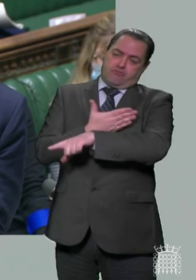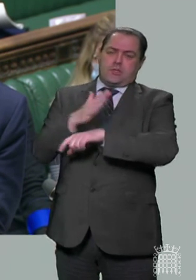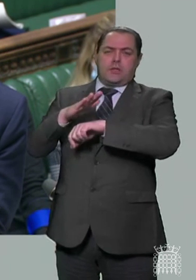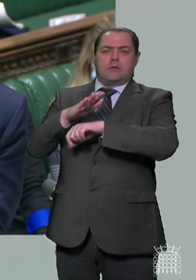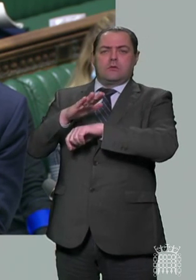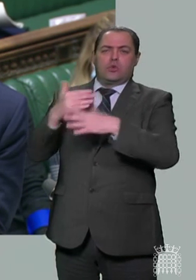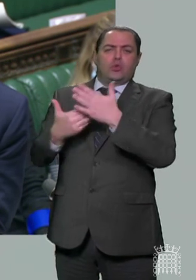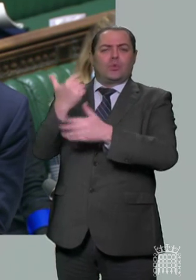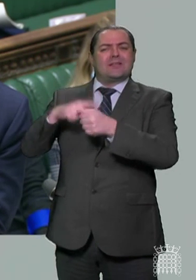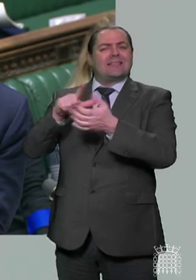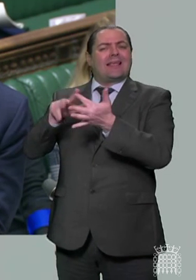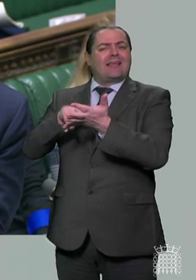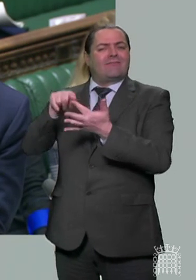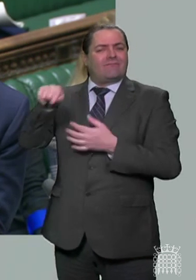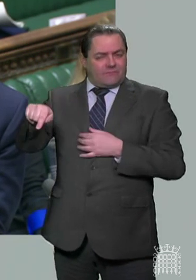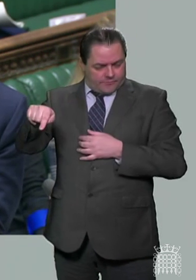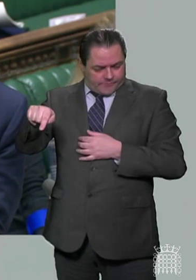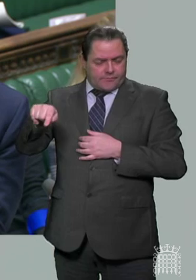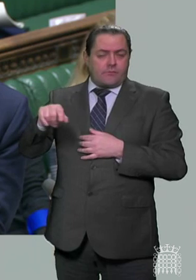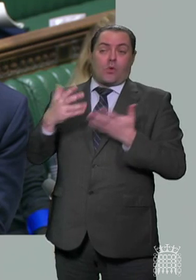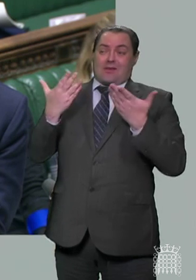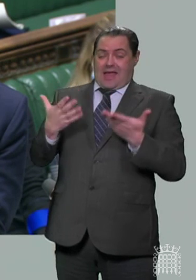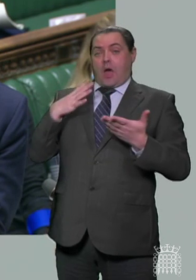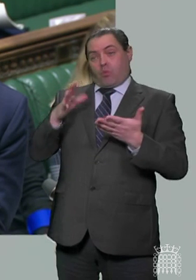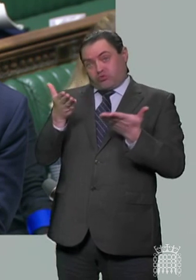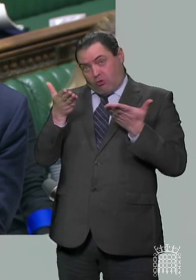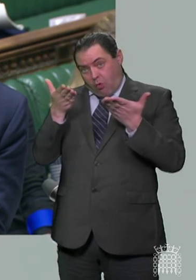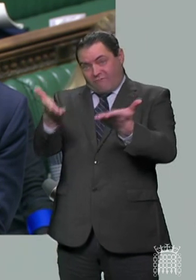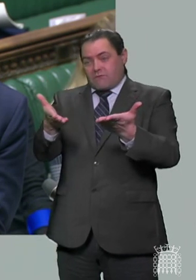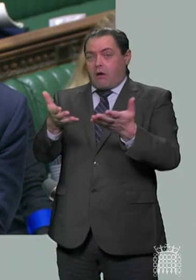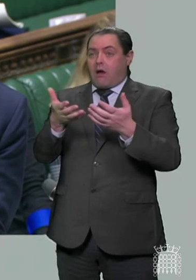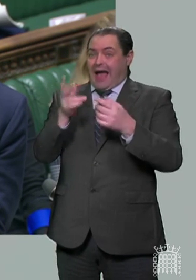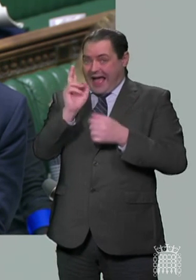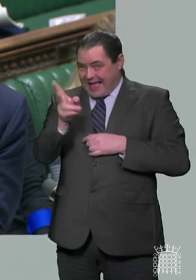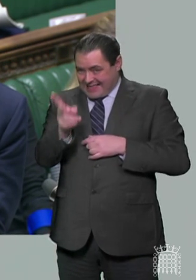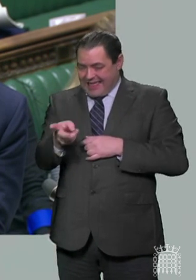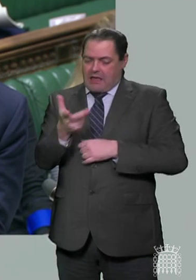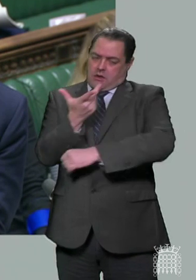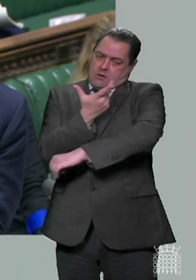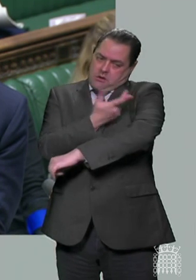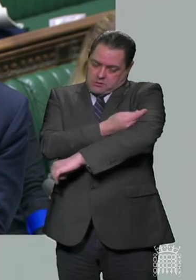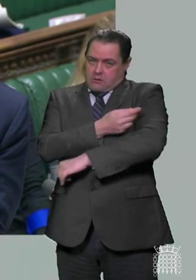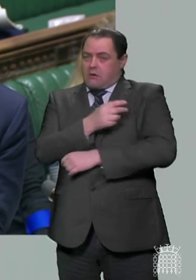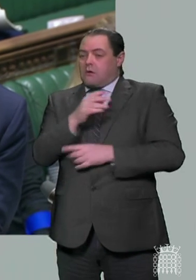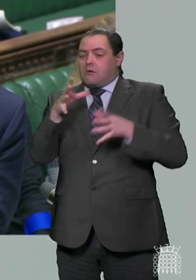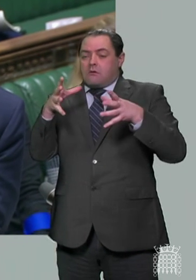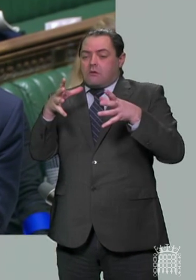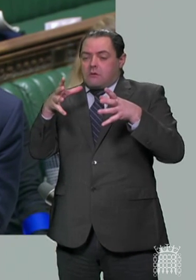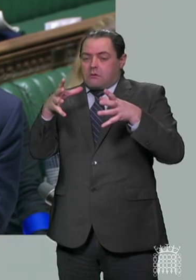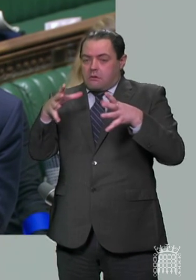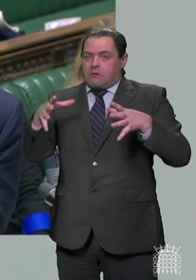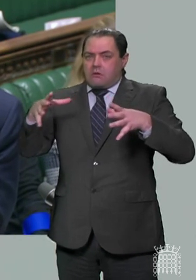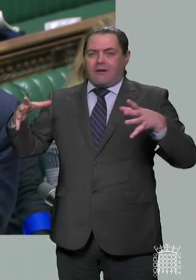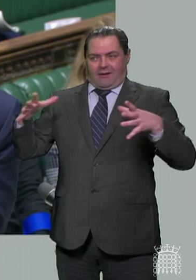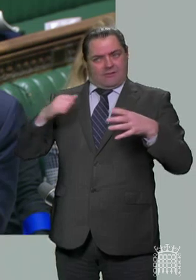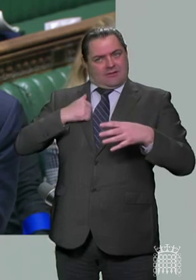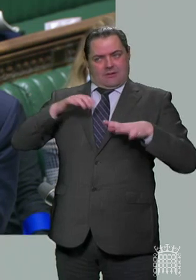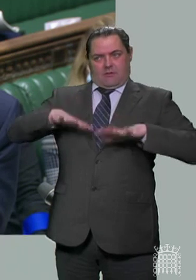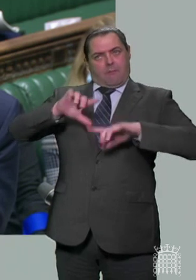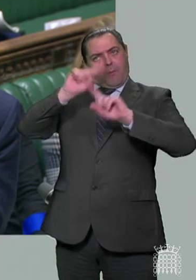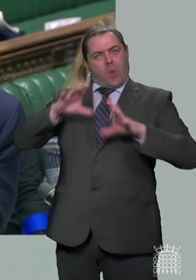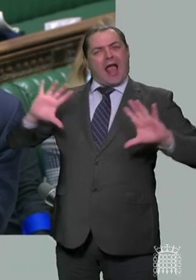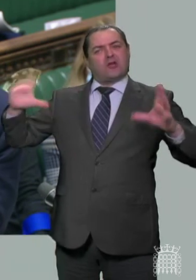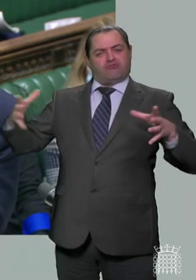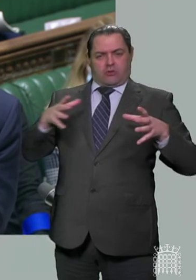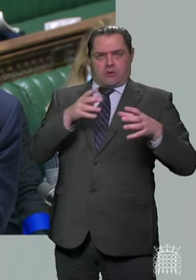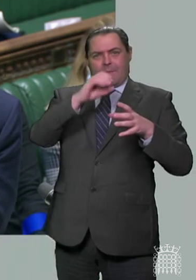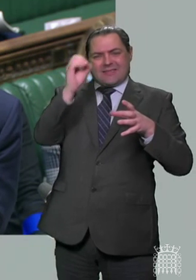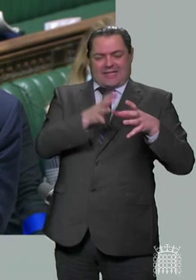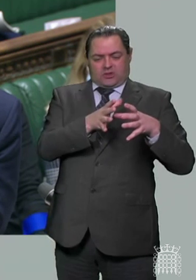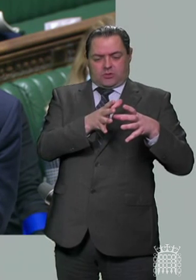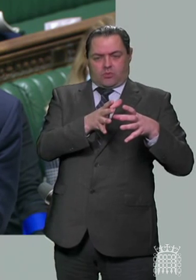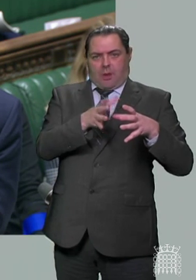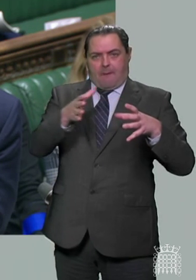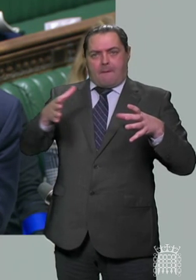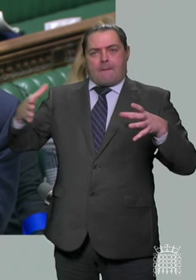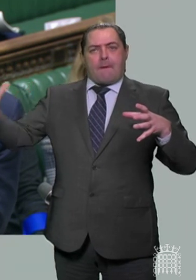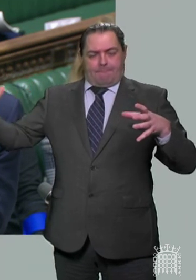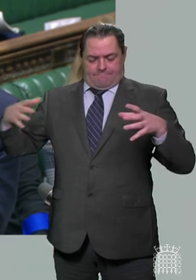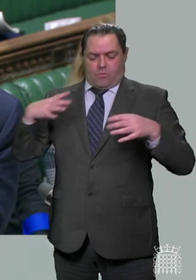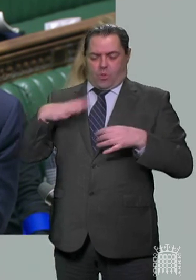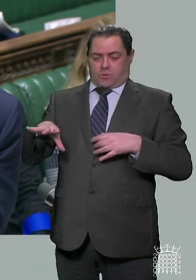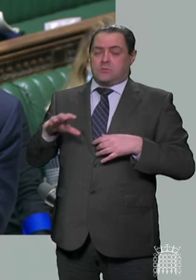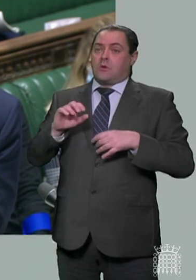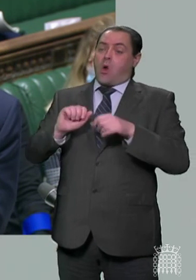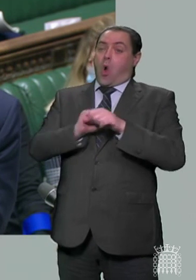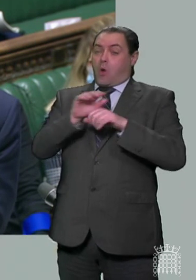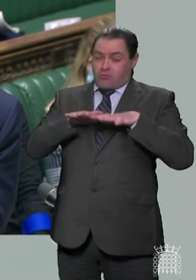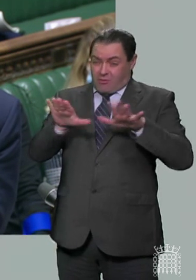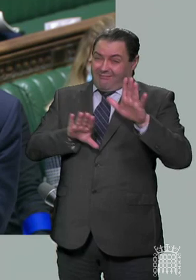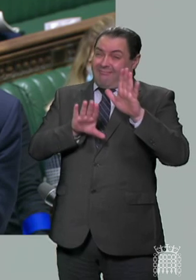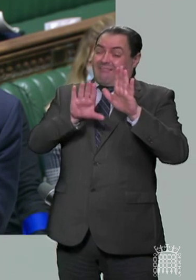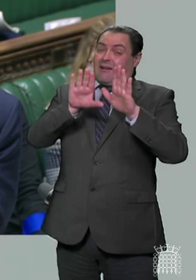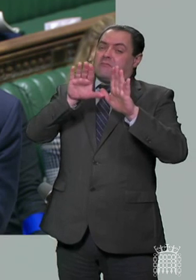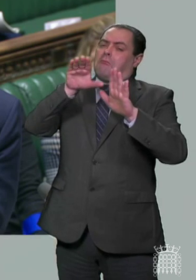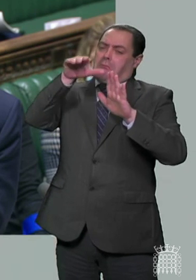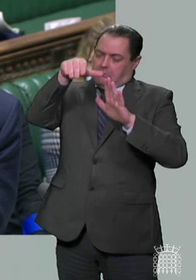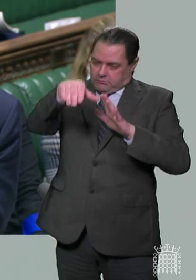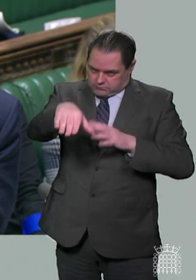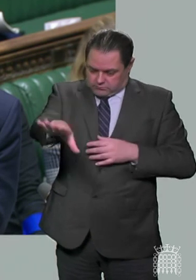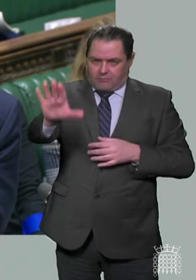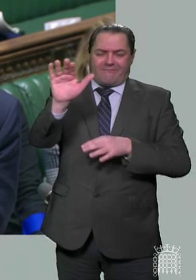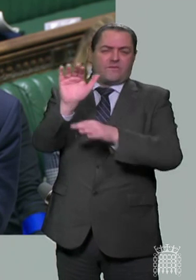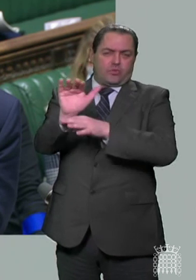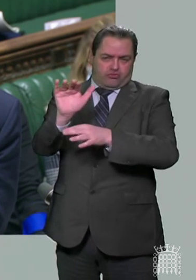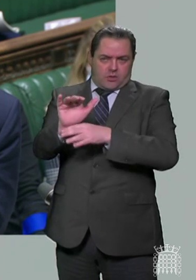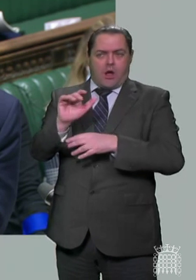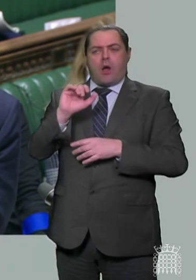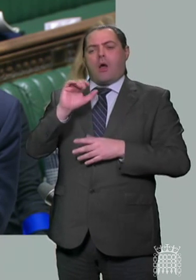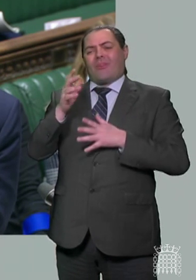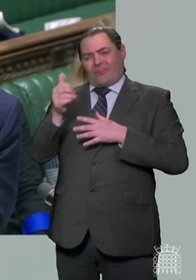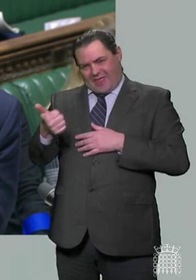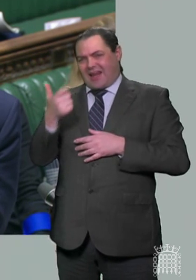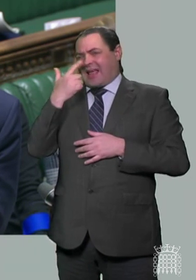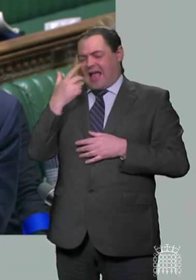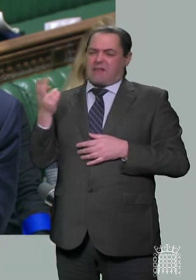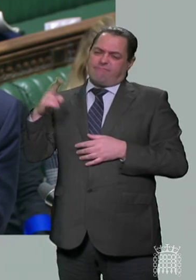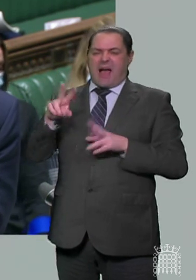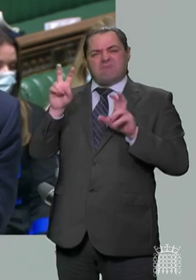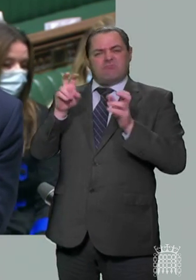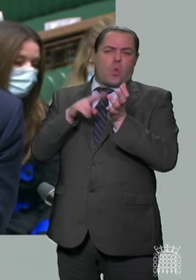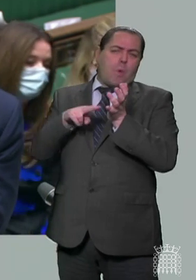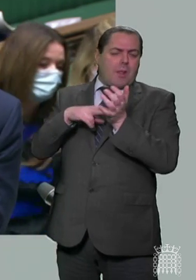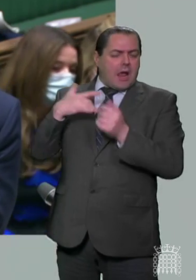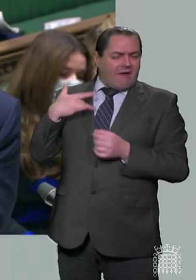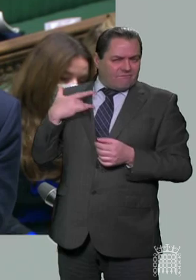We need to increase the number of boosted members of the population, and, as omicron blows through—it is very much my hope and belief that it will blow through—I do believe that we will be able to get back to something much closer to normality.